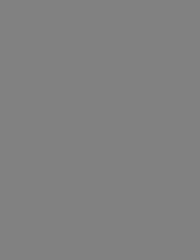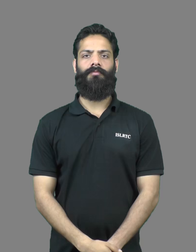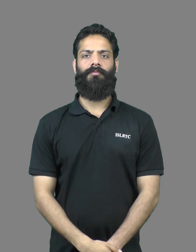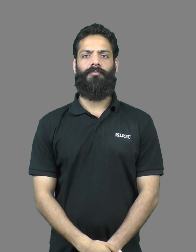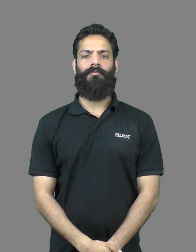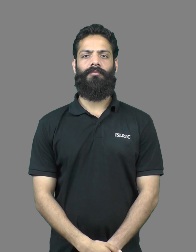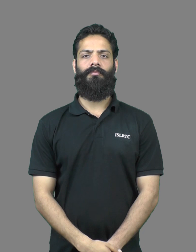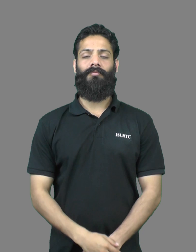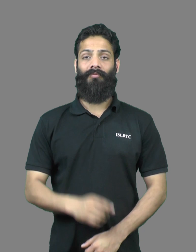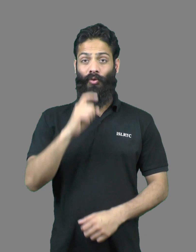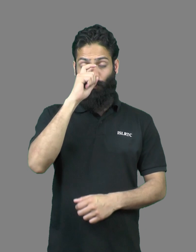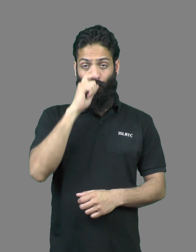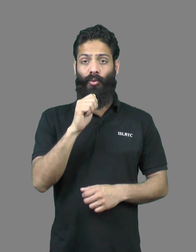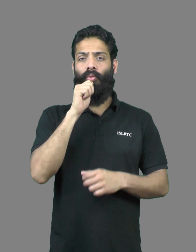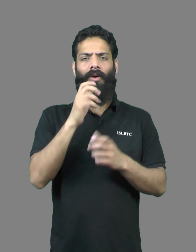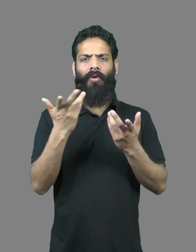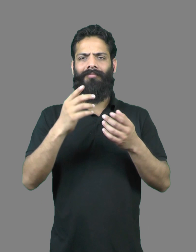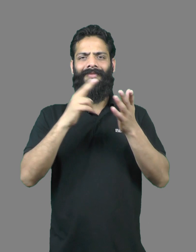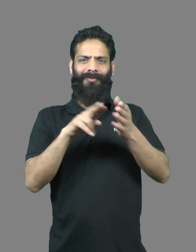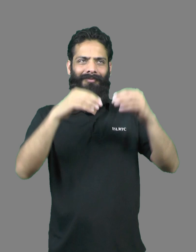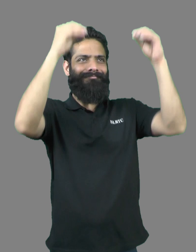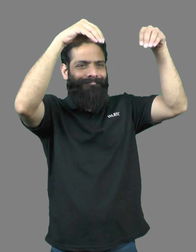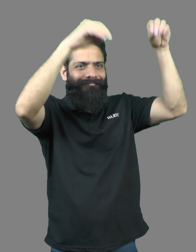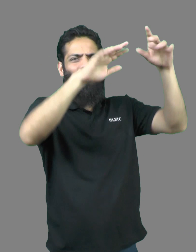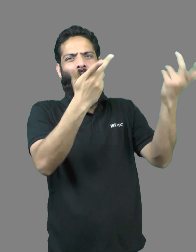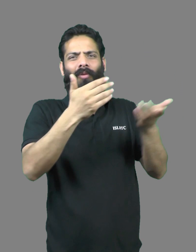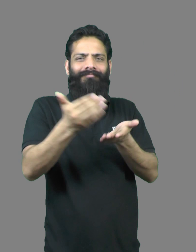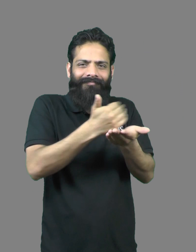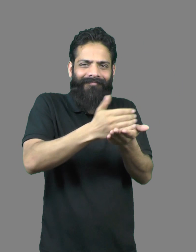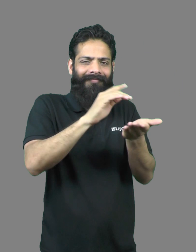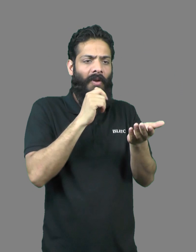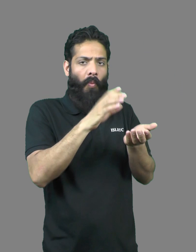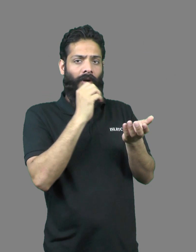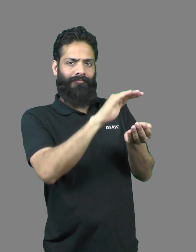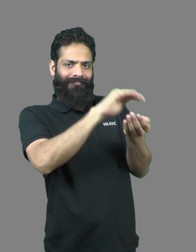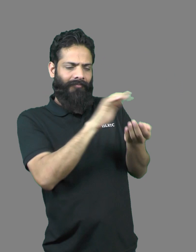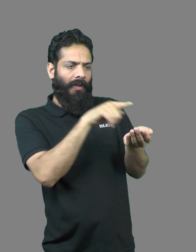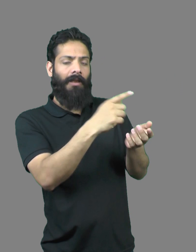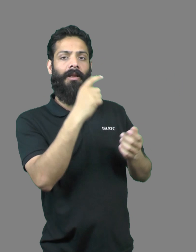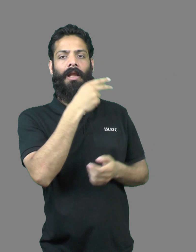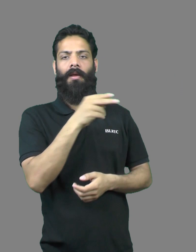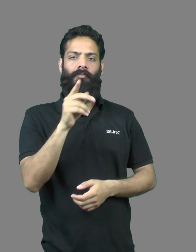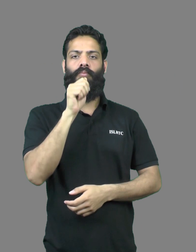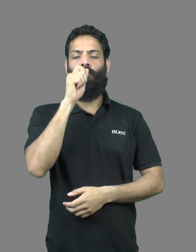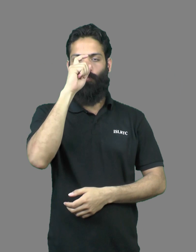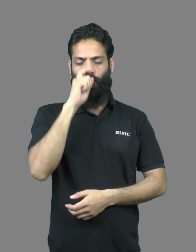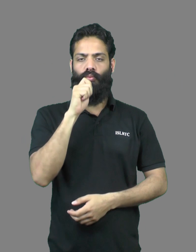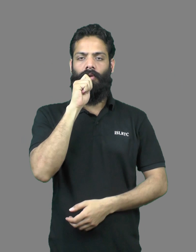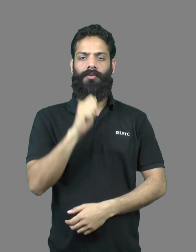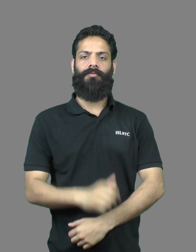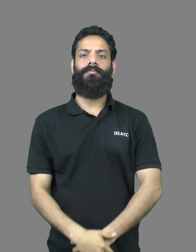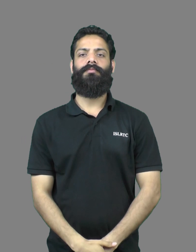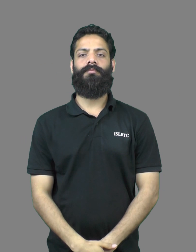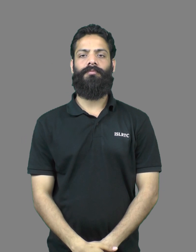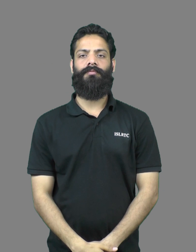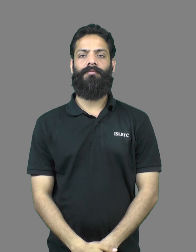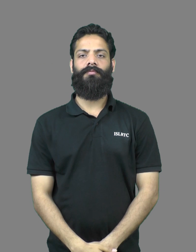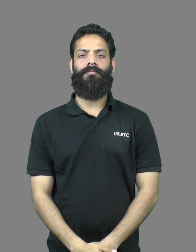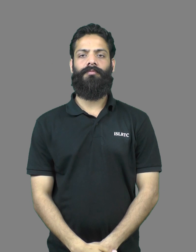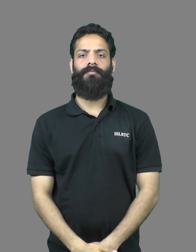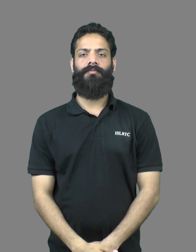Bluewater